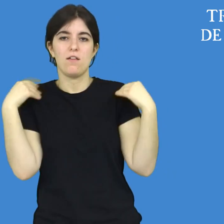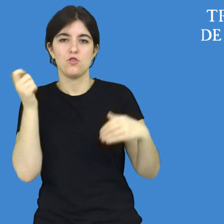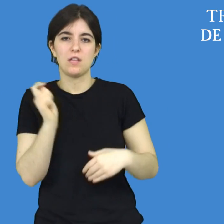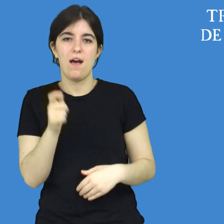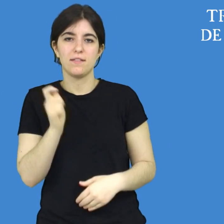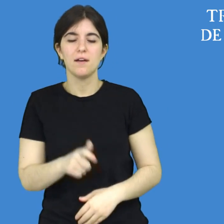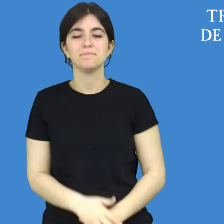frecuente